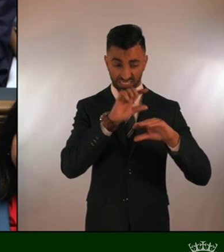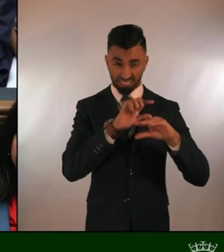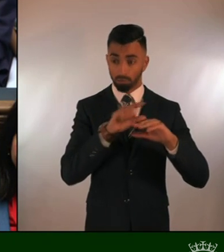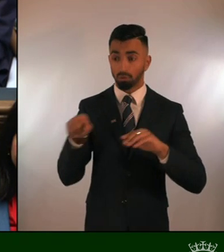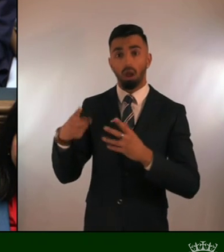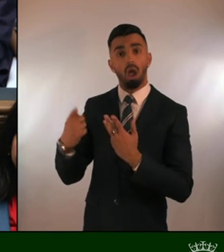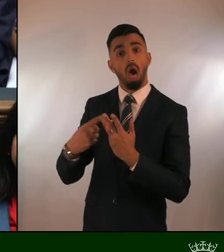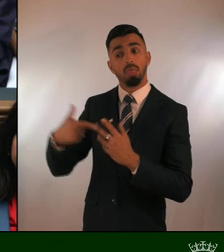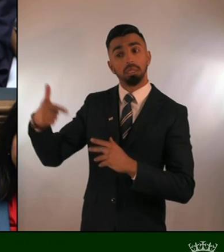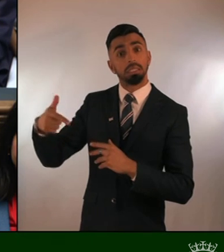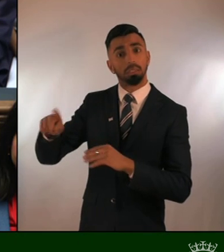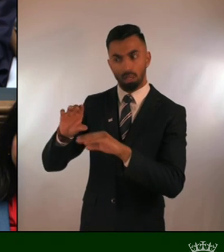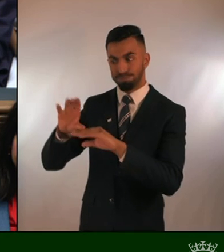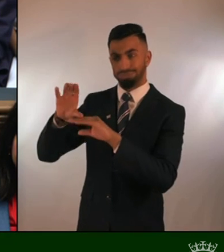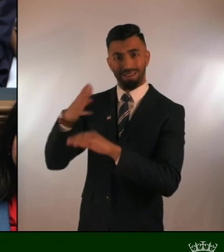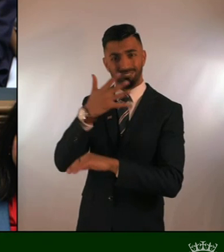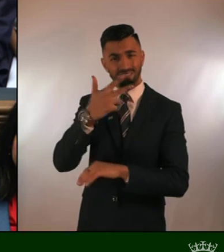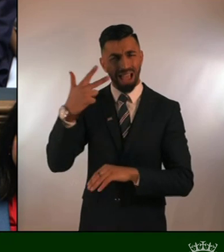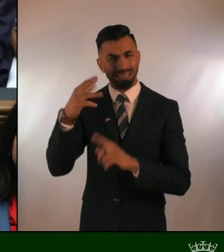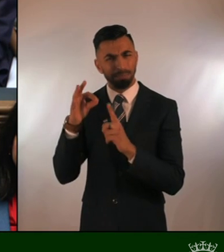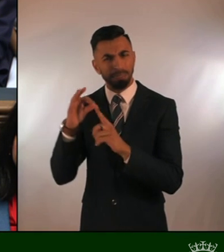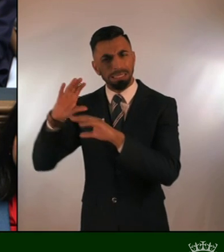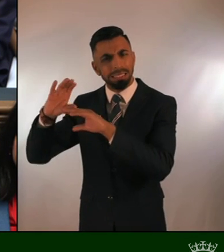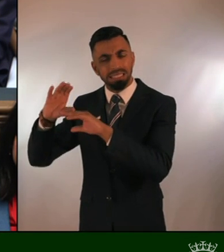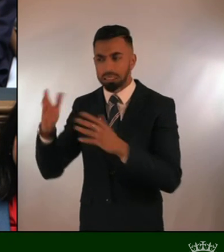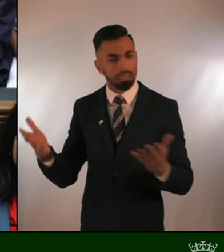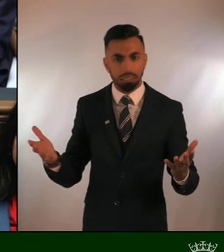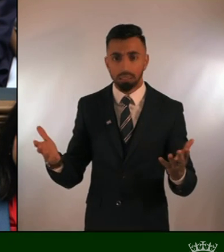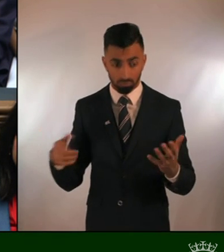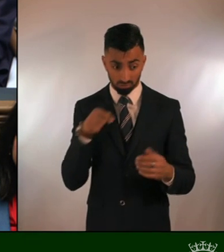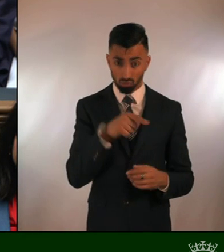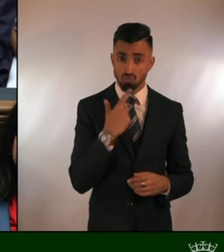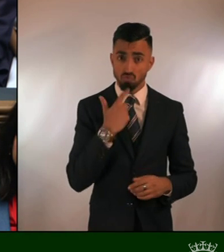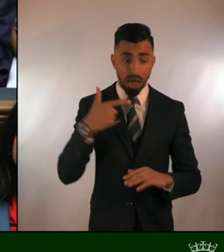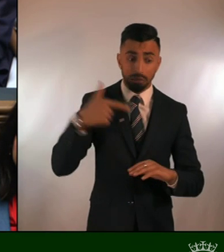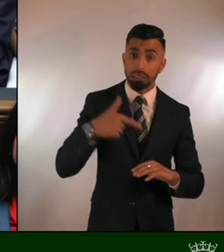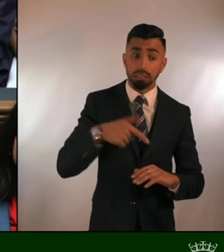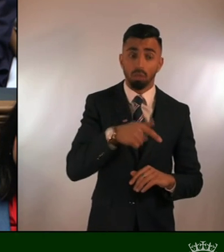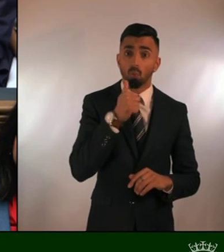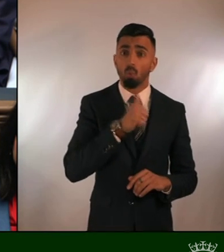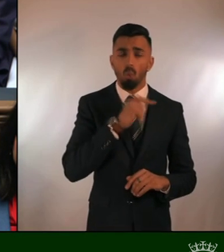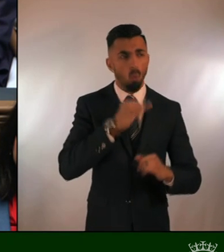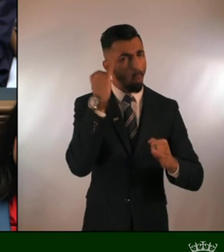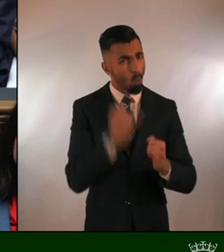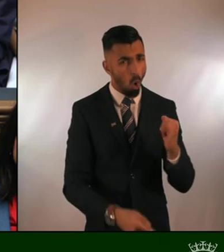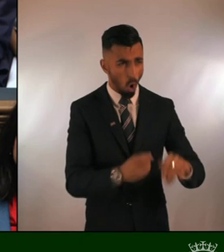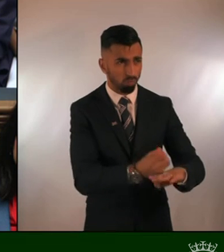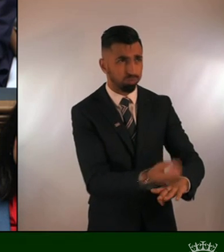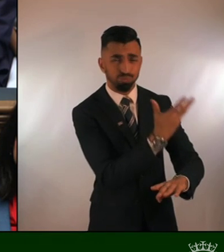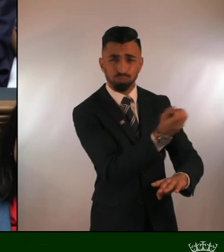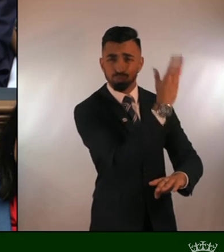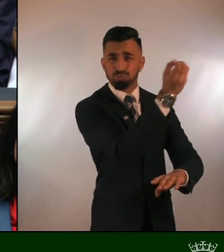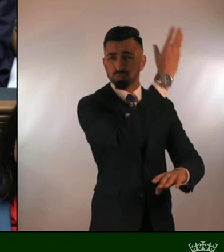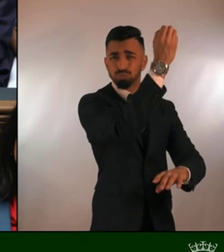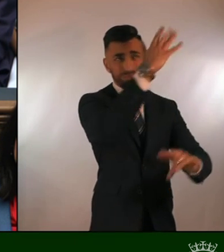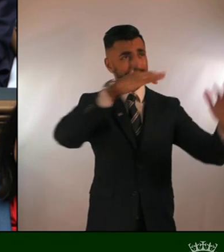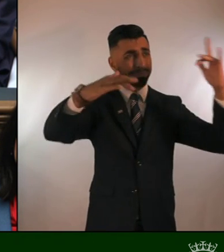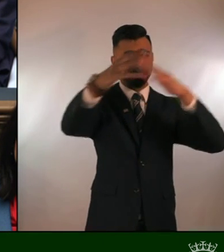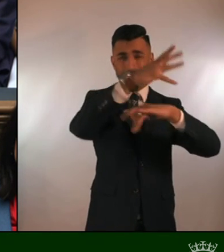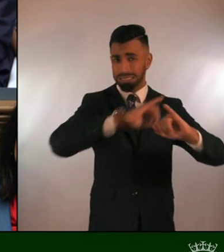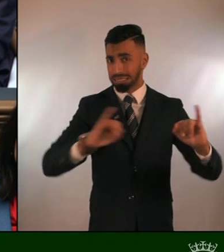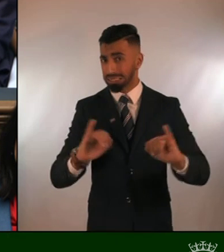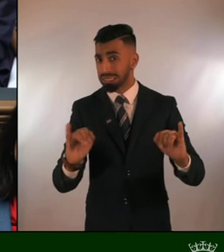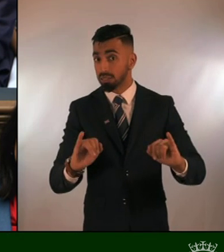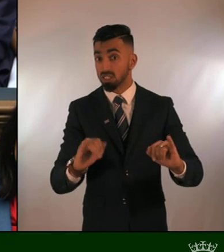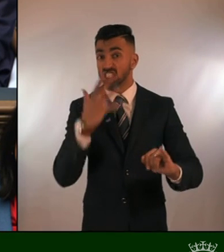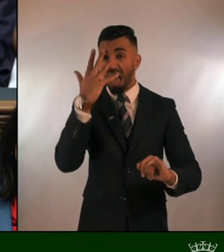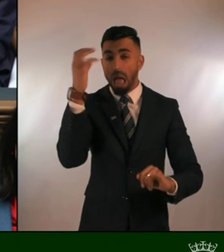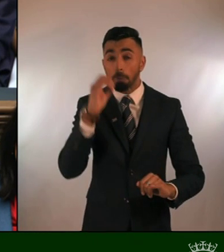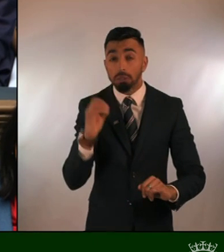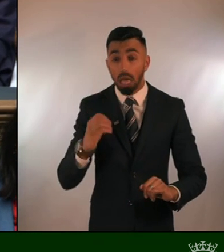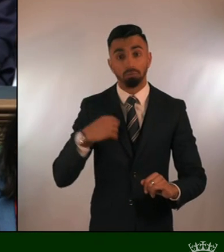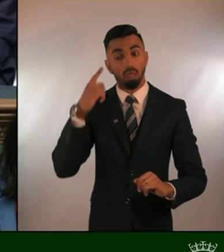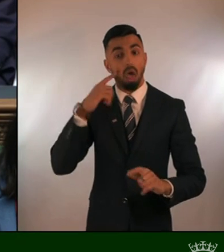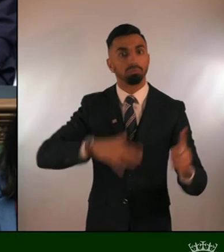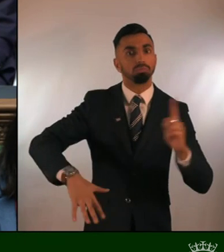But the sectors using red diesel are some of the biggest contributors to our air quality problem, emitting nearly 10% of the noxious gases polluting the air of cities like London.